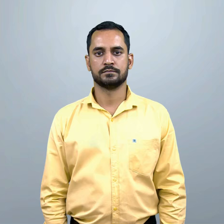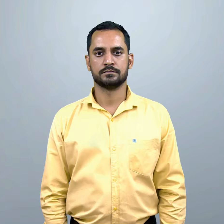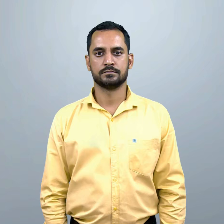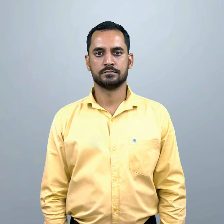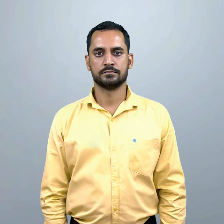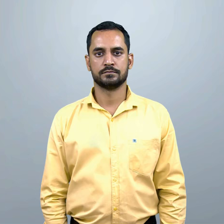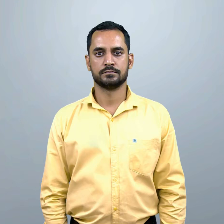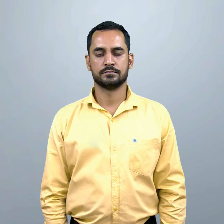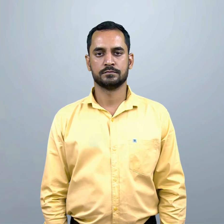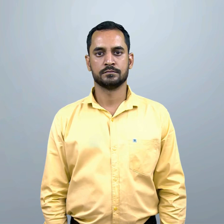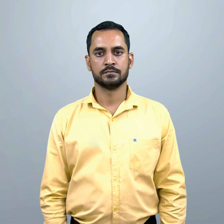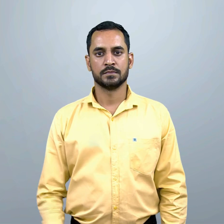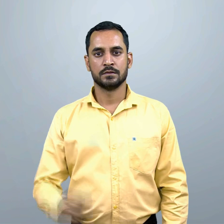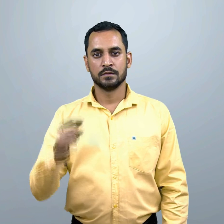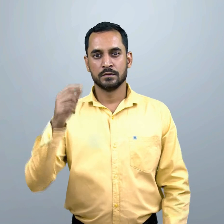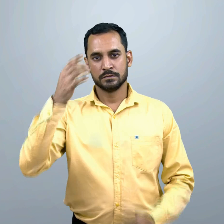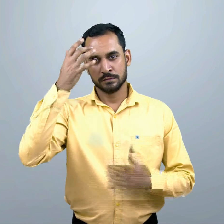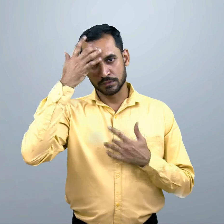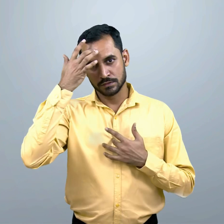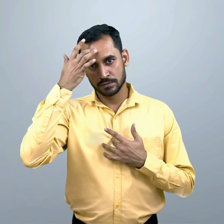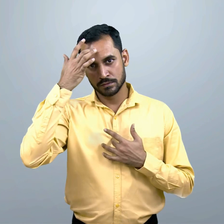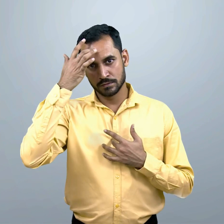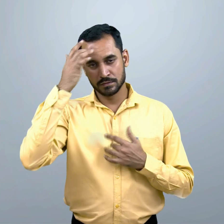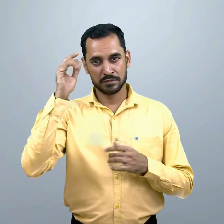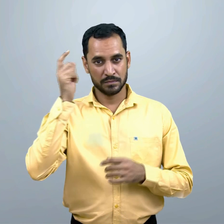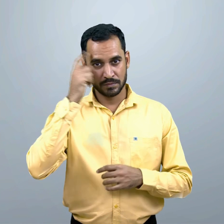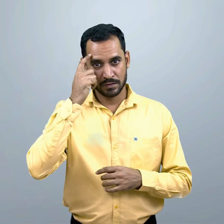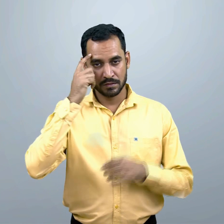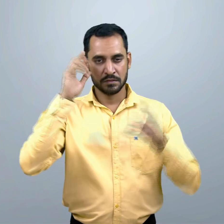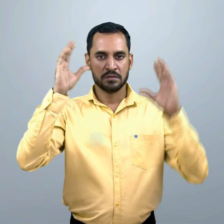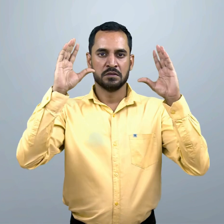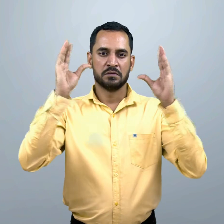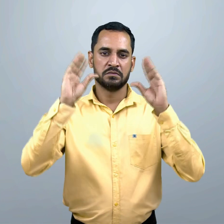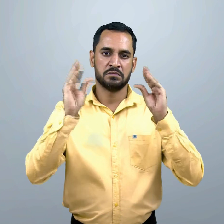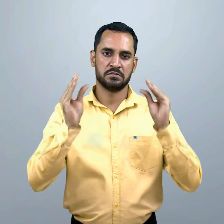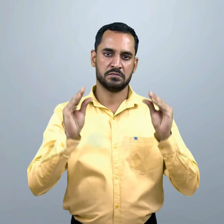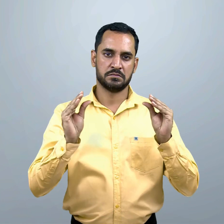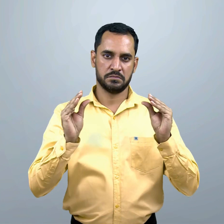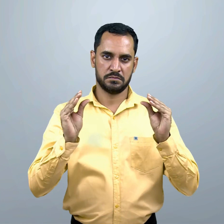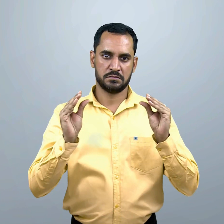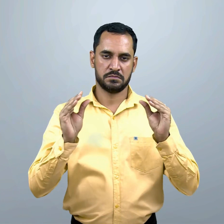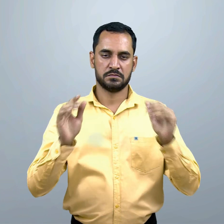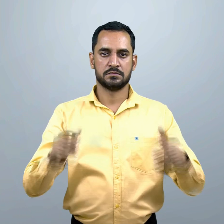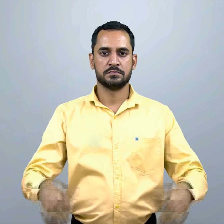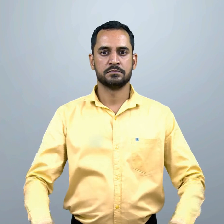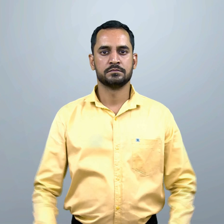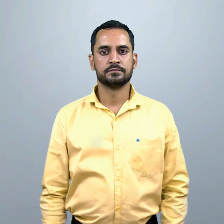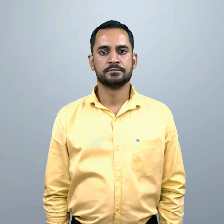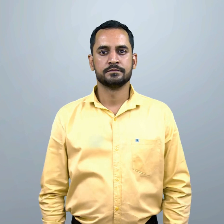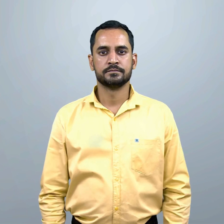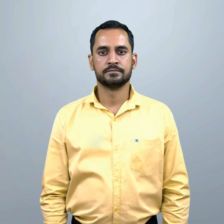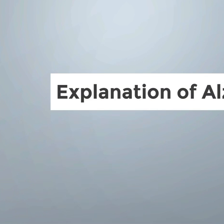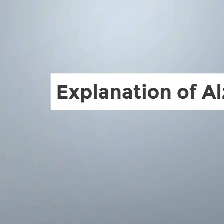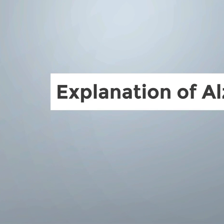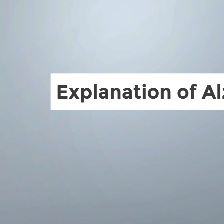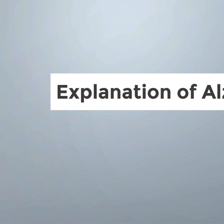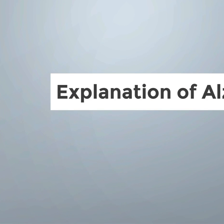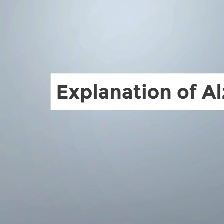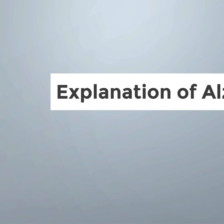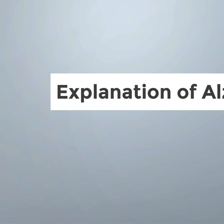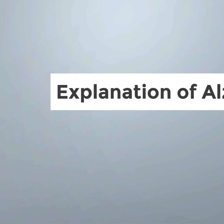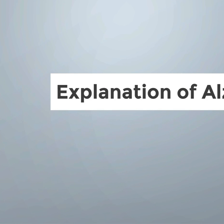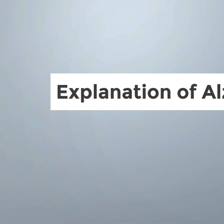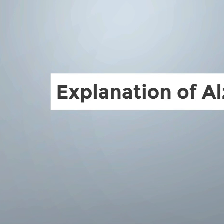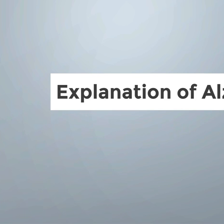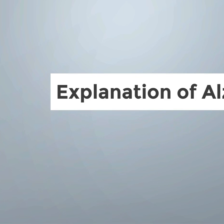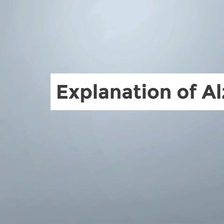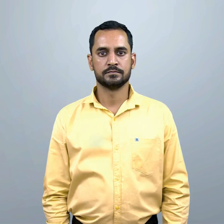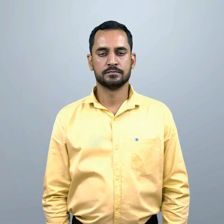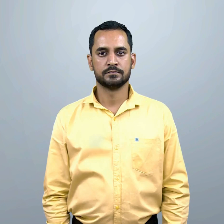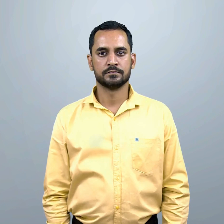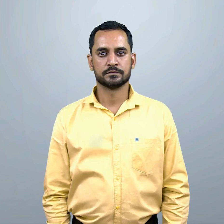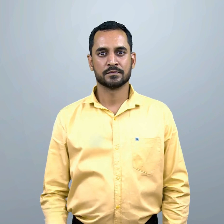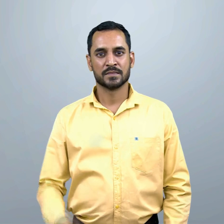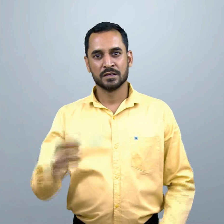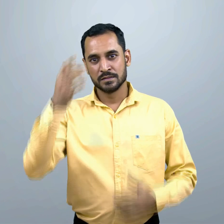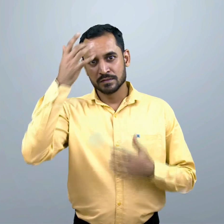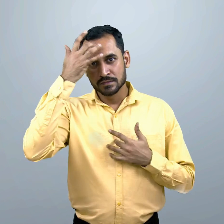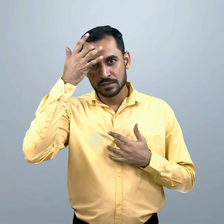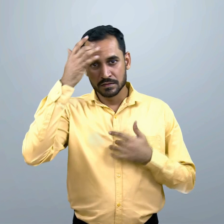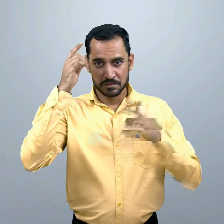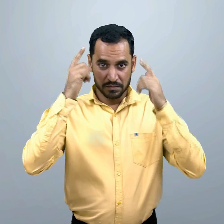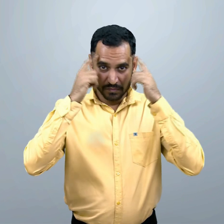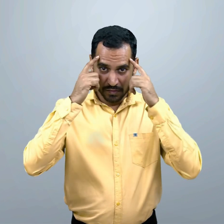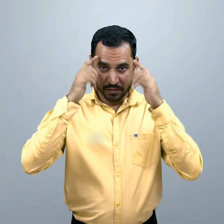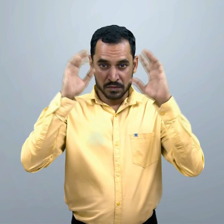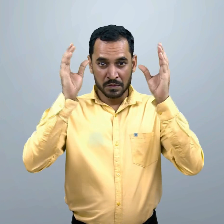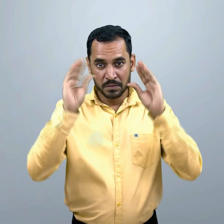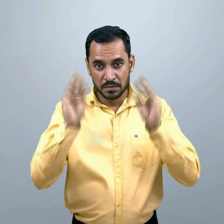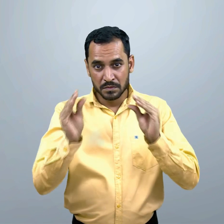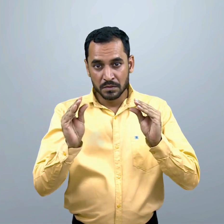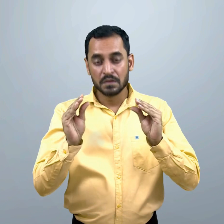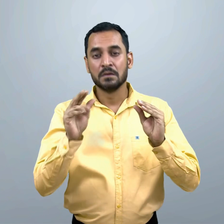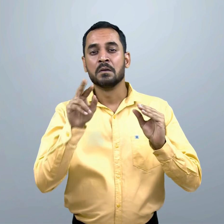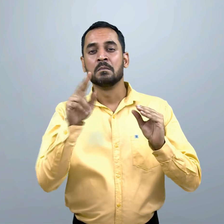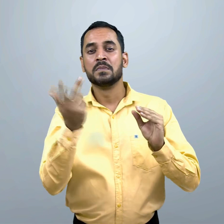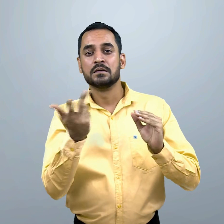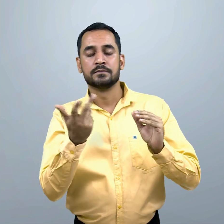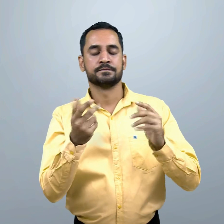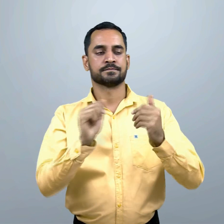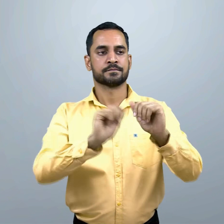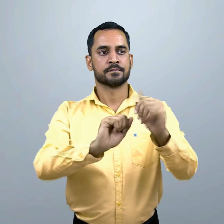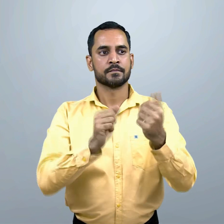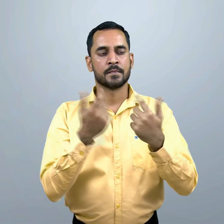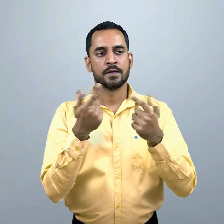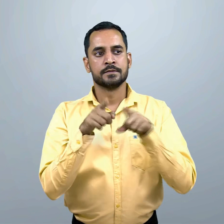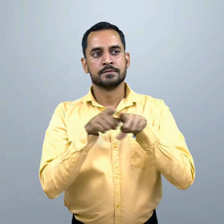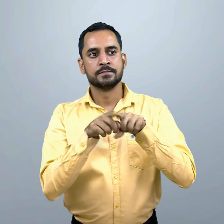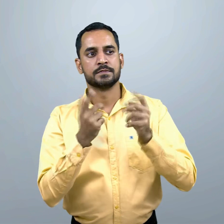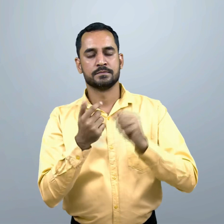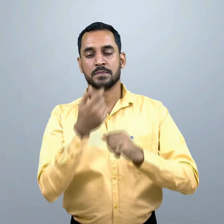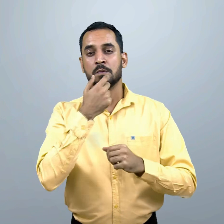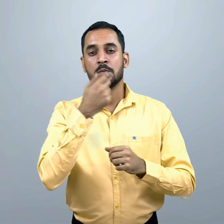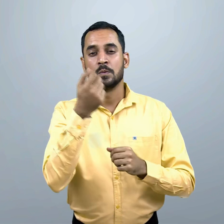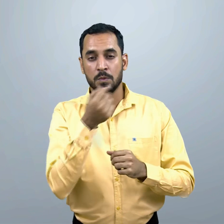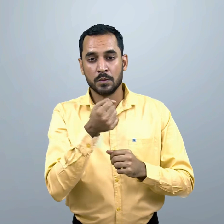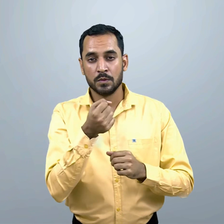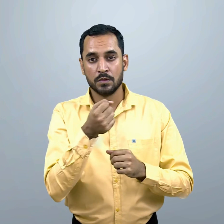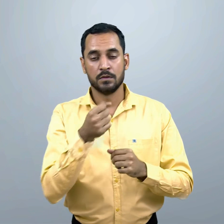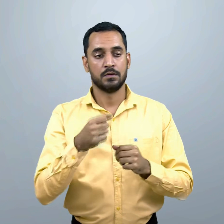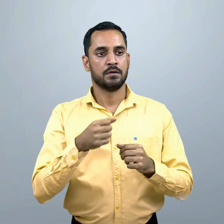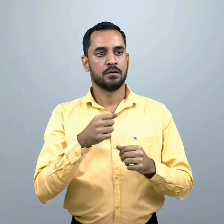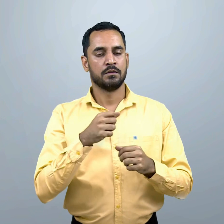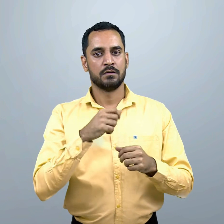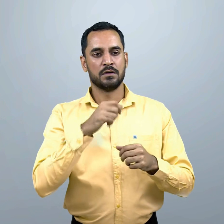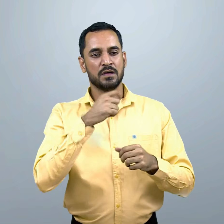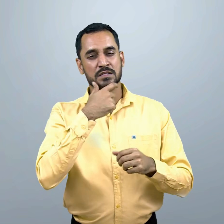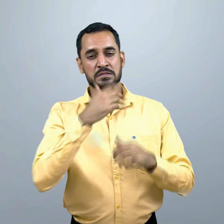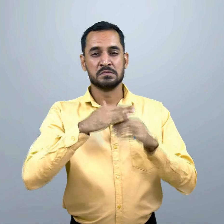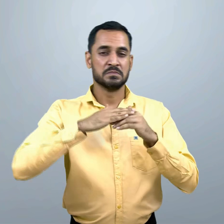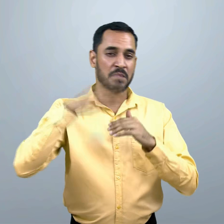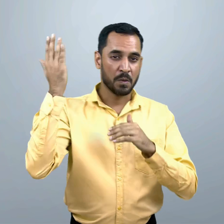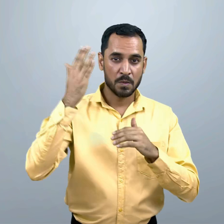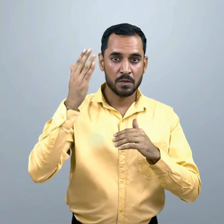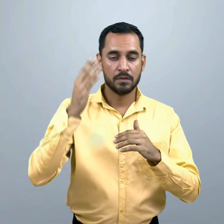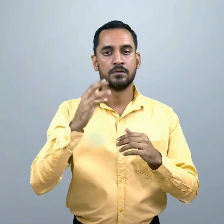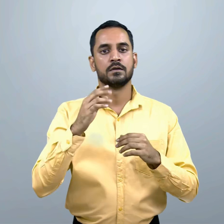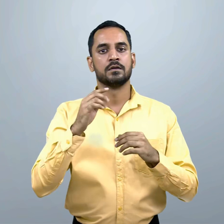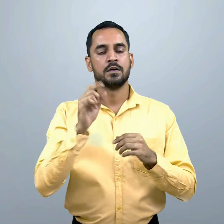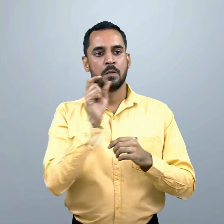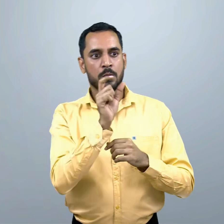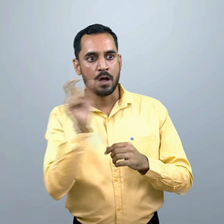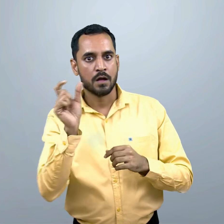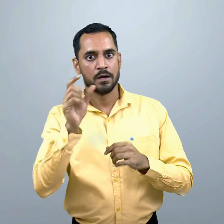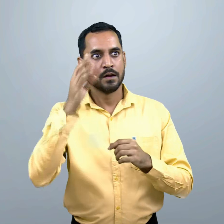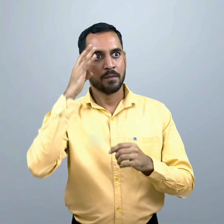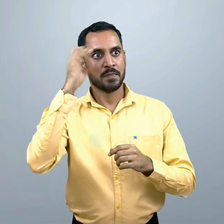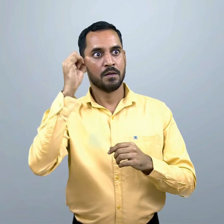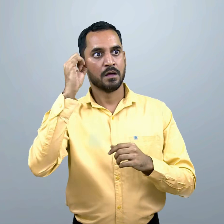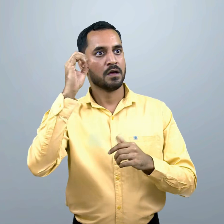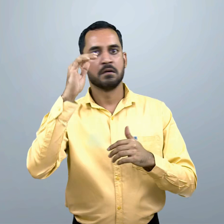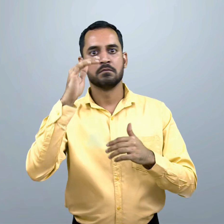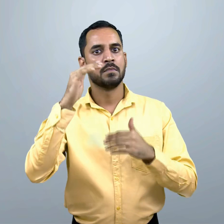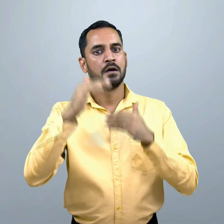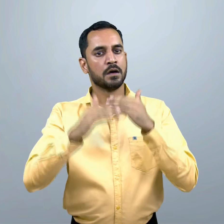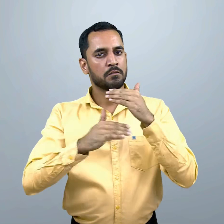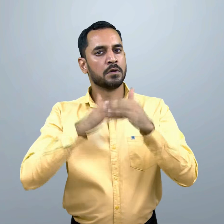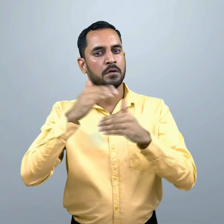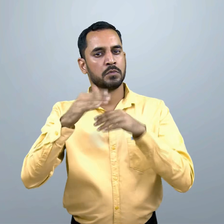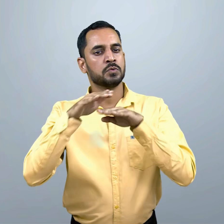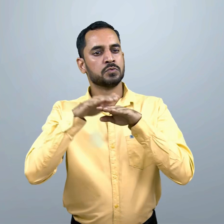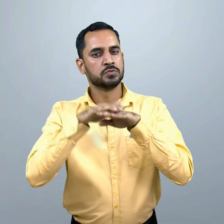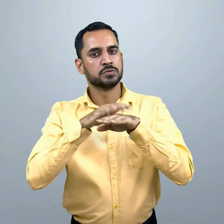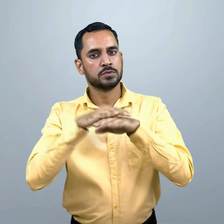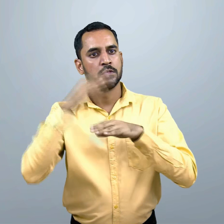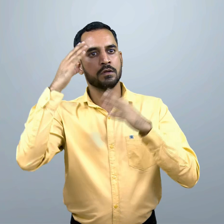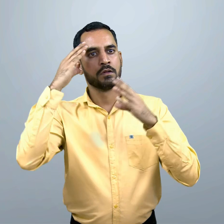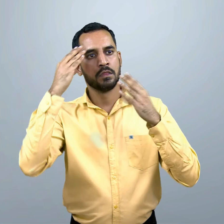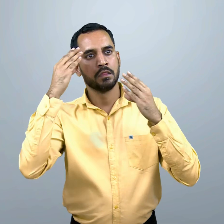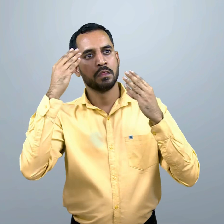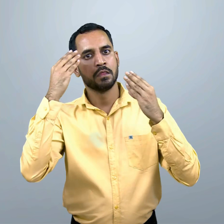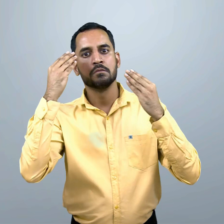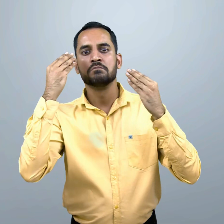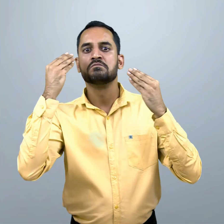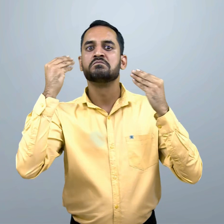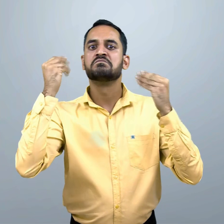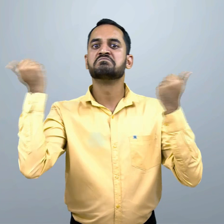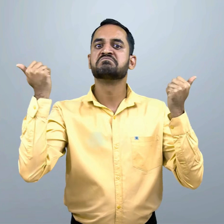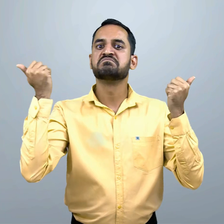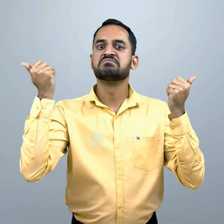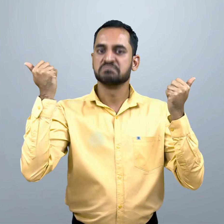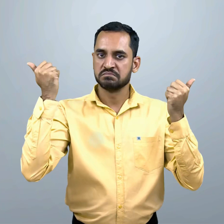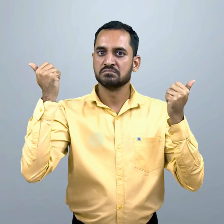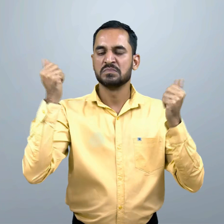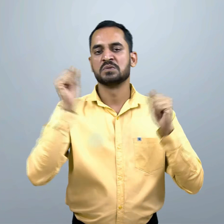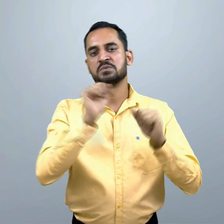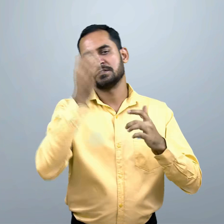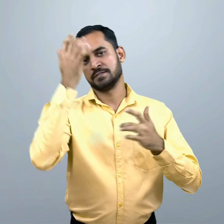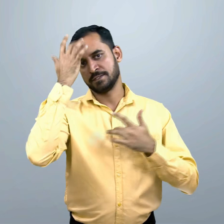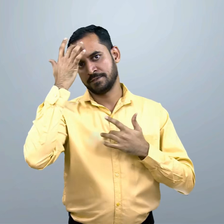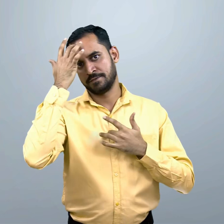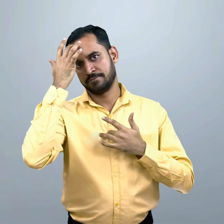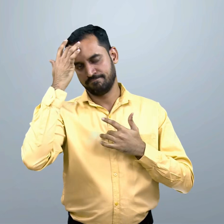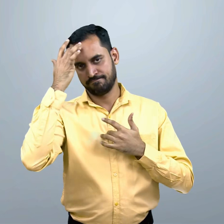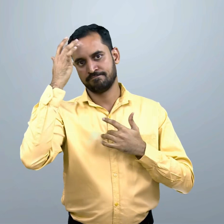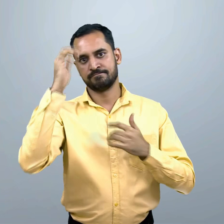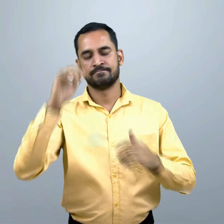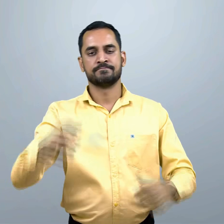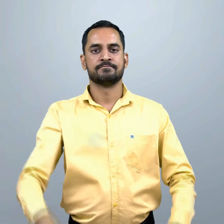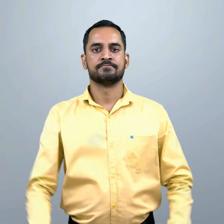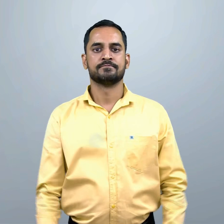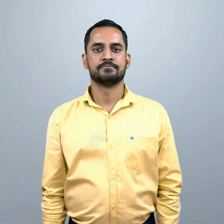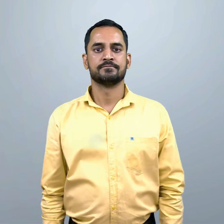Alzheimer's Disease